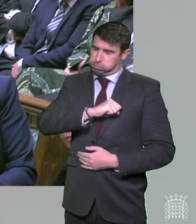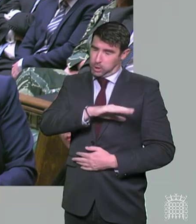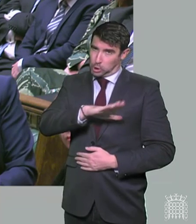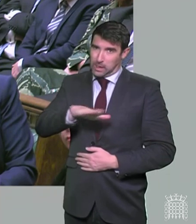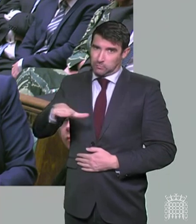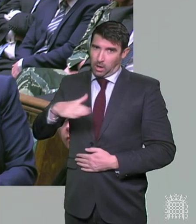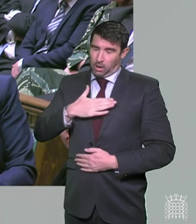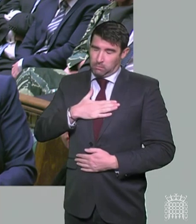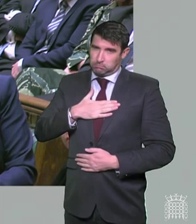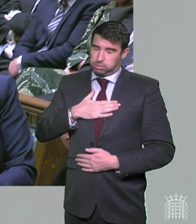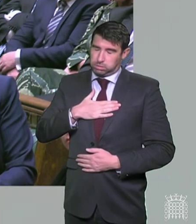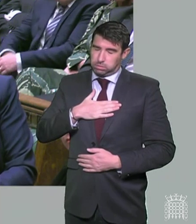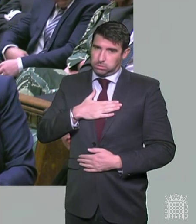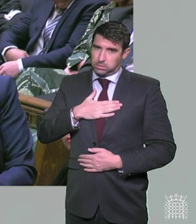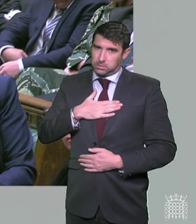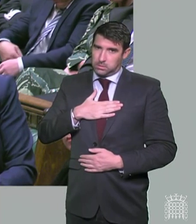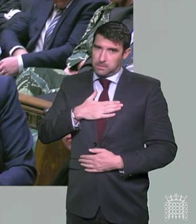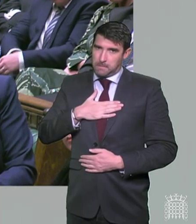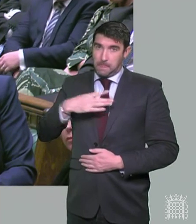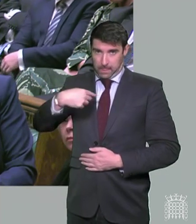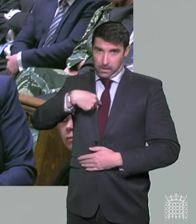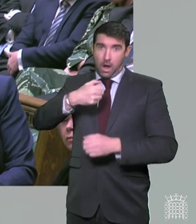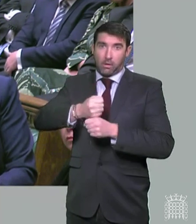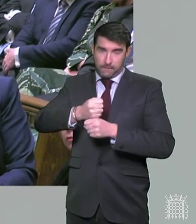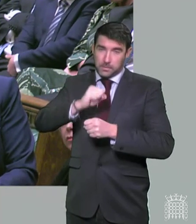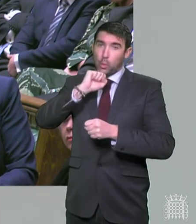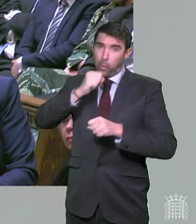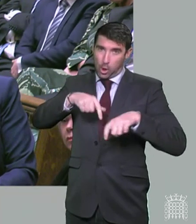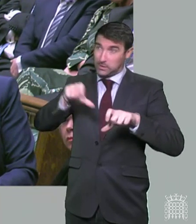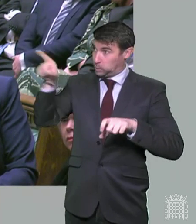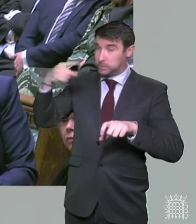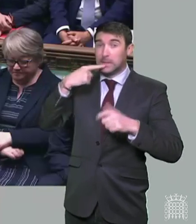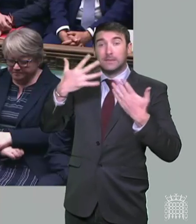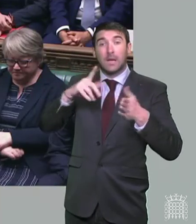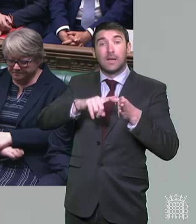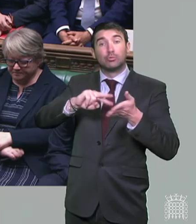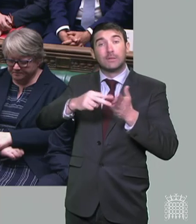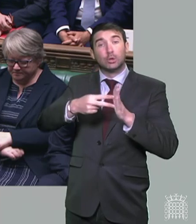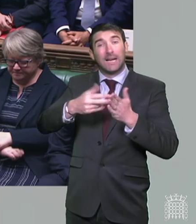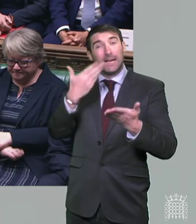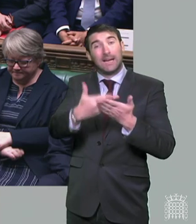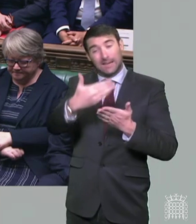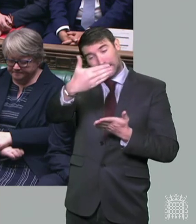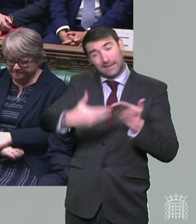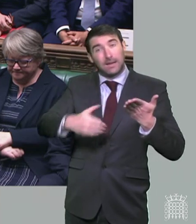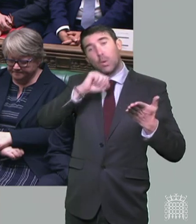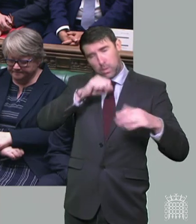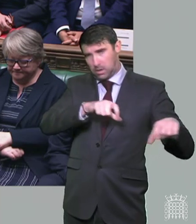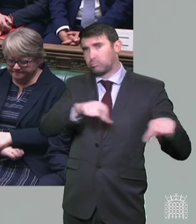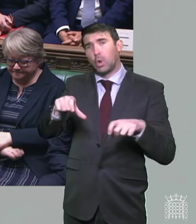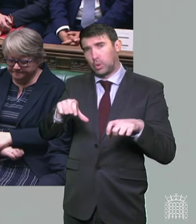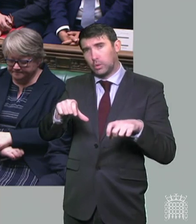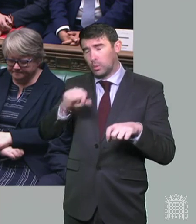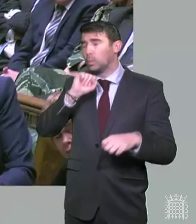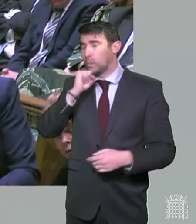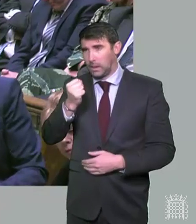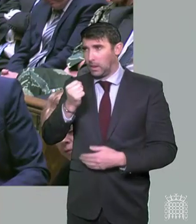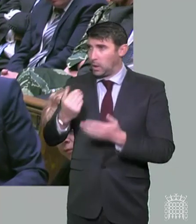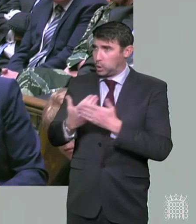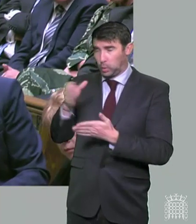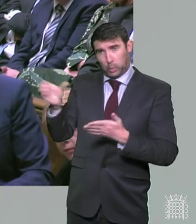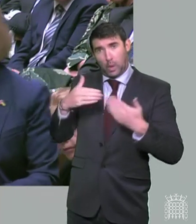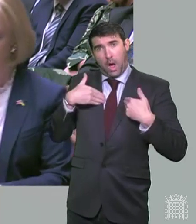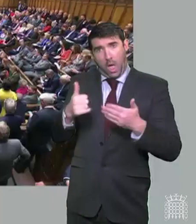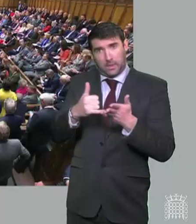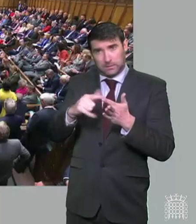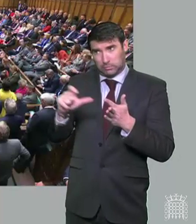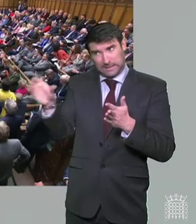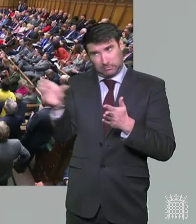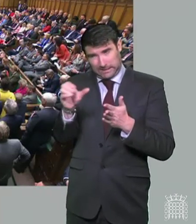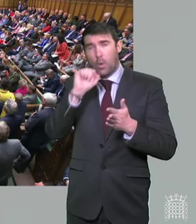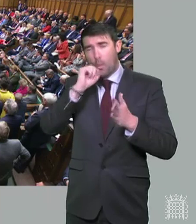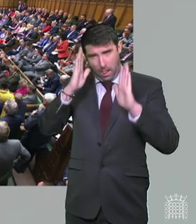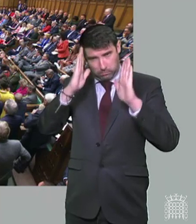We will certainly proceed with the strategy that my honourable Friend has mentioned, and I know that our new Health Secretary will do all she can to help those children with cancer.